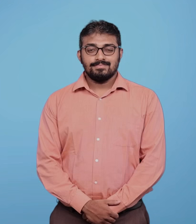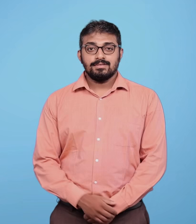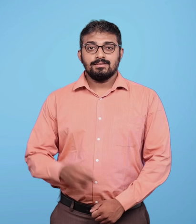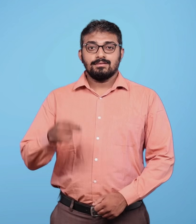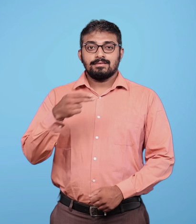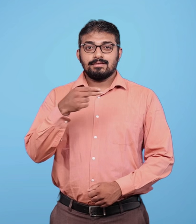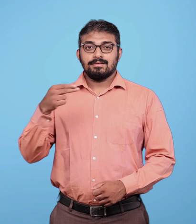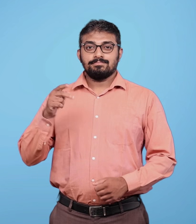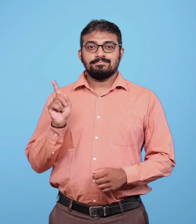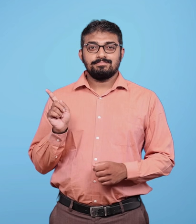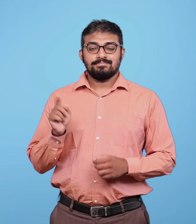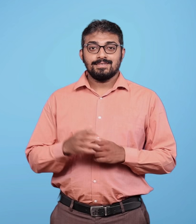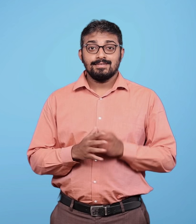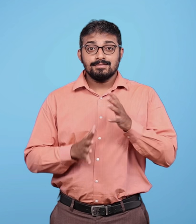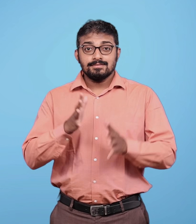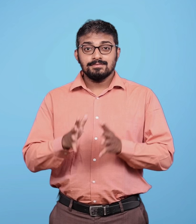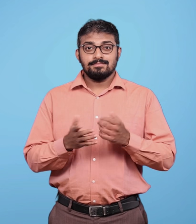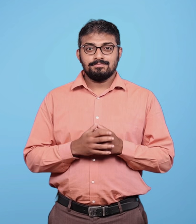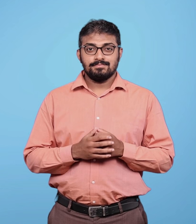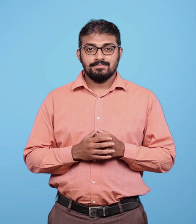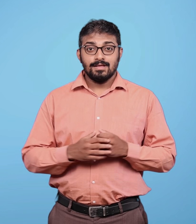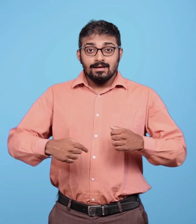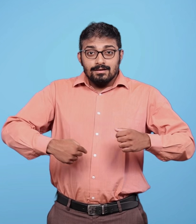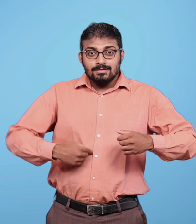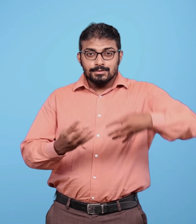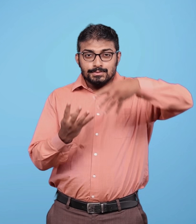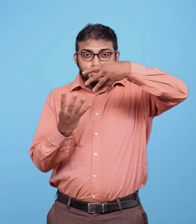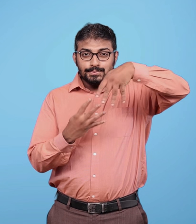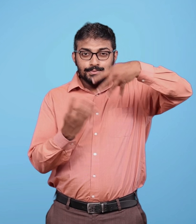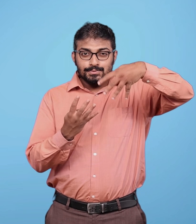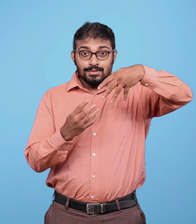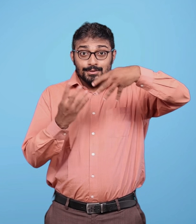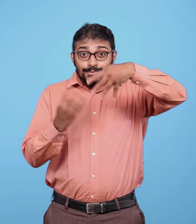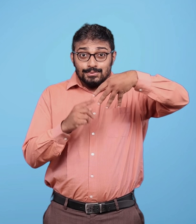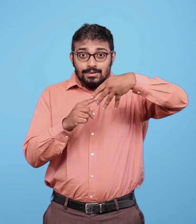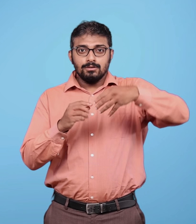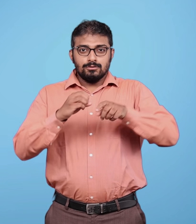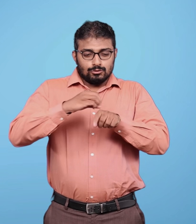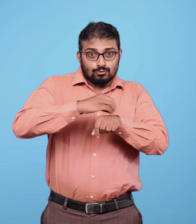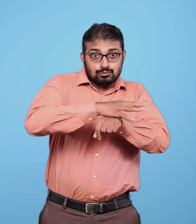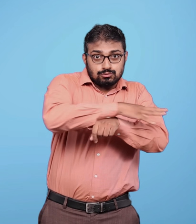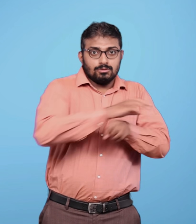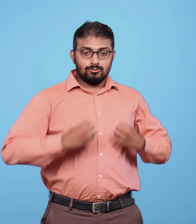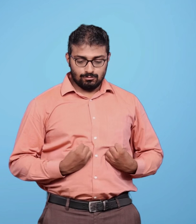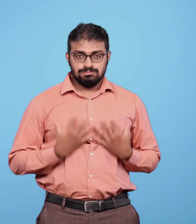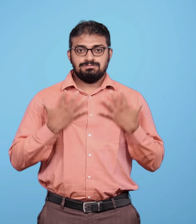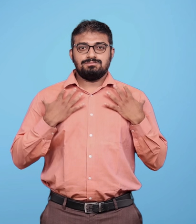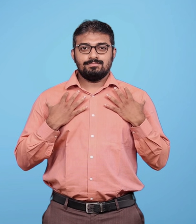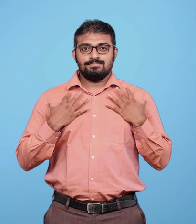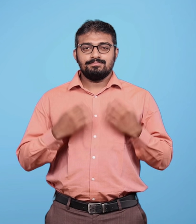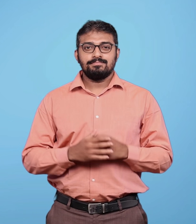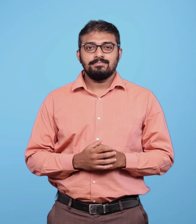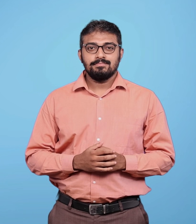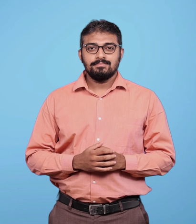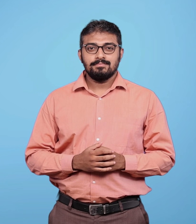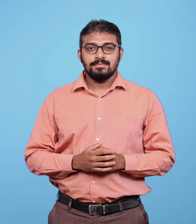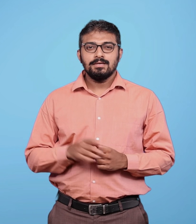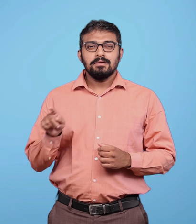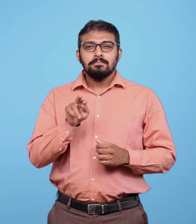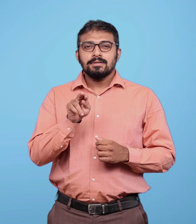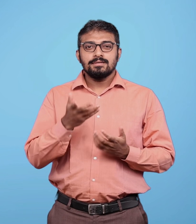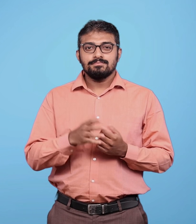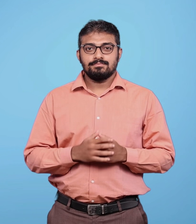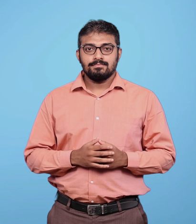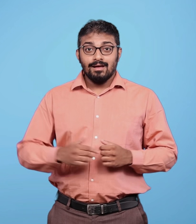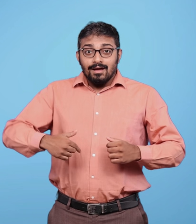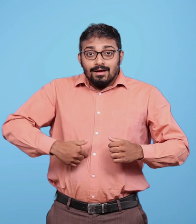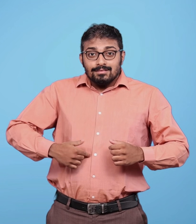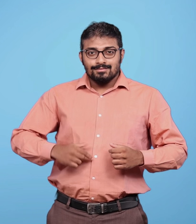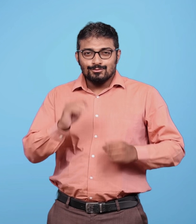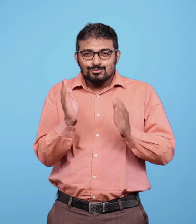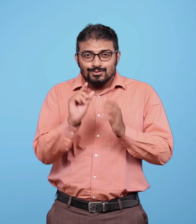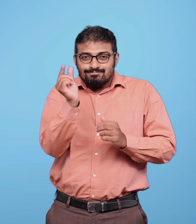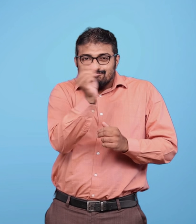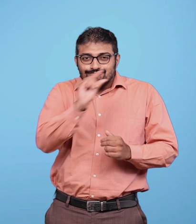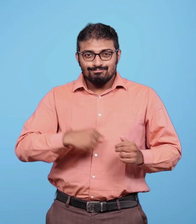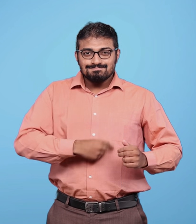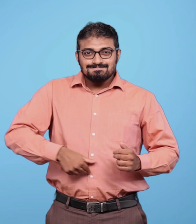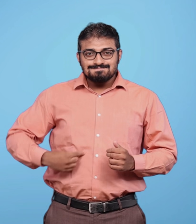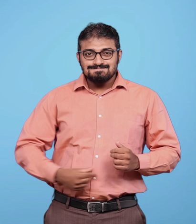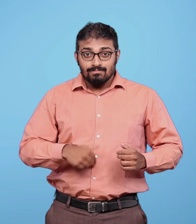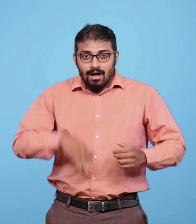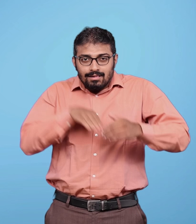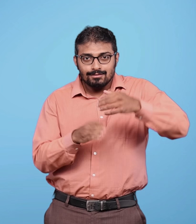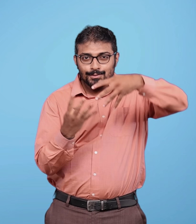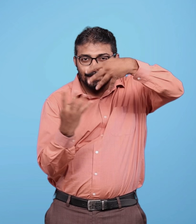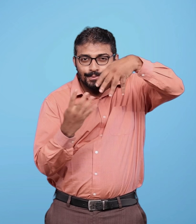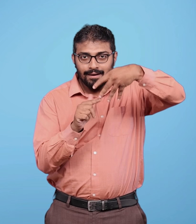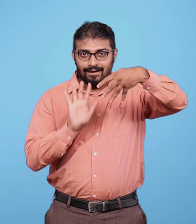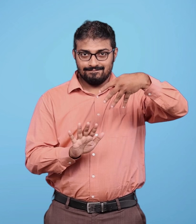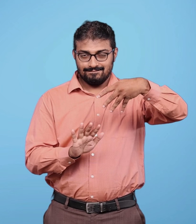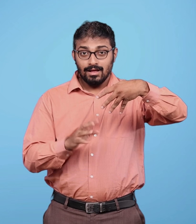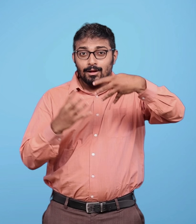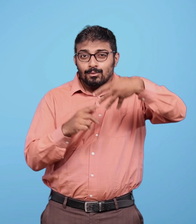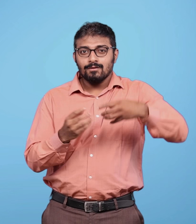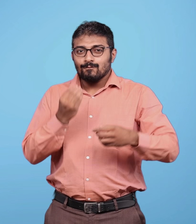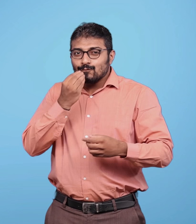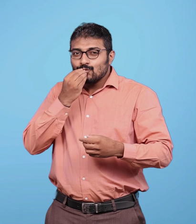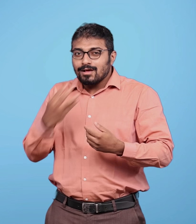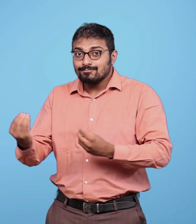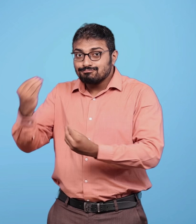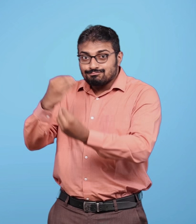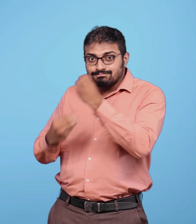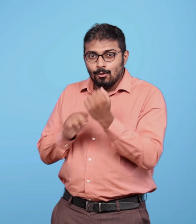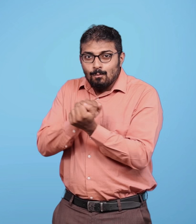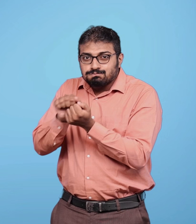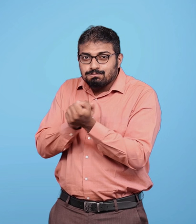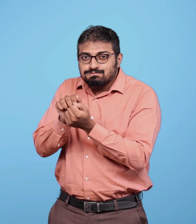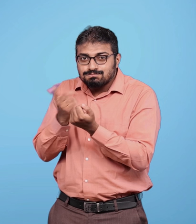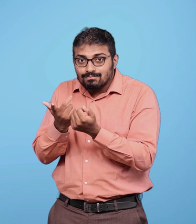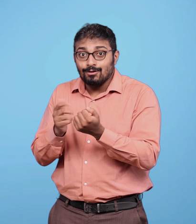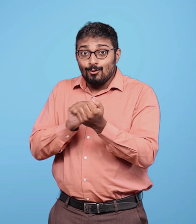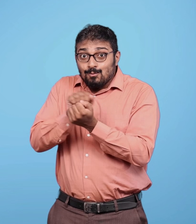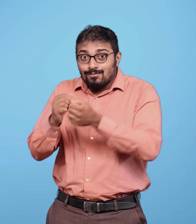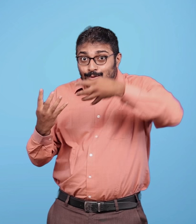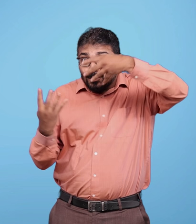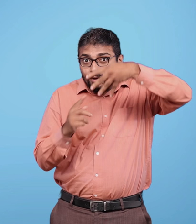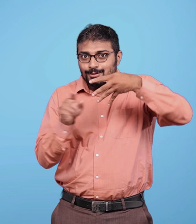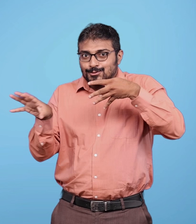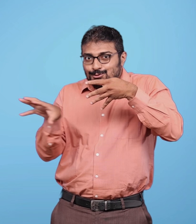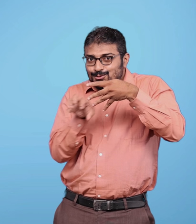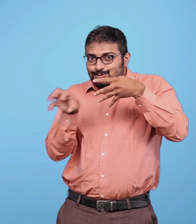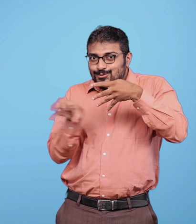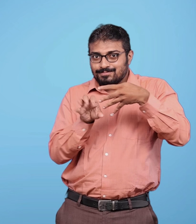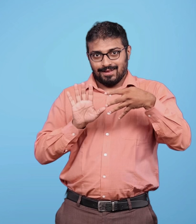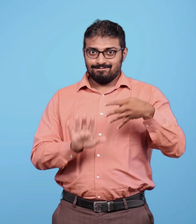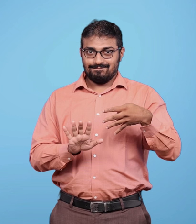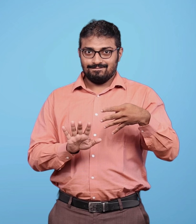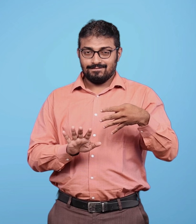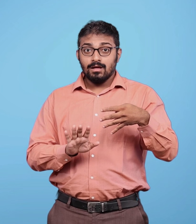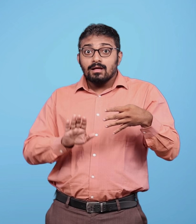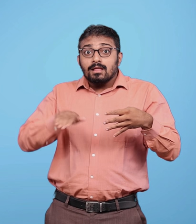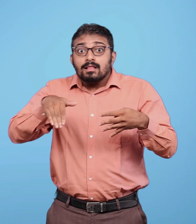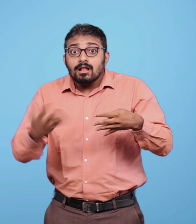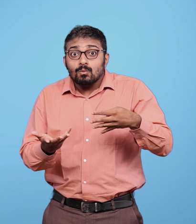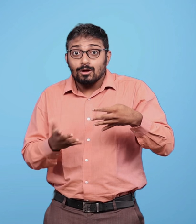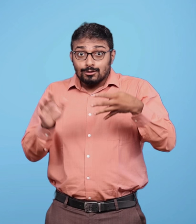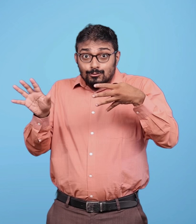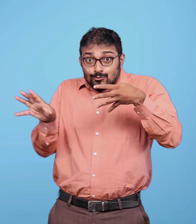assimilation This sign means assimilation. It is a part of the digestion process. In the small intestine, villi absorb the digested food materials.